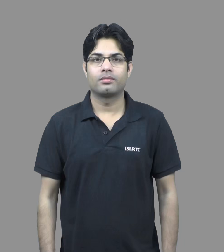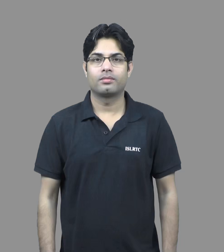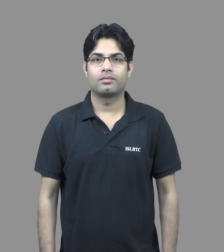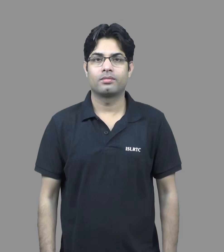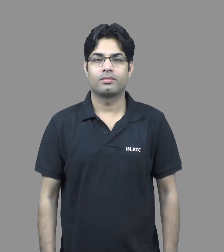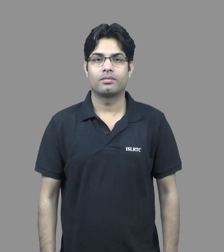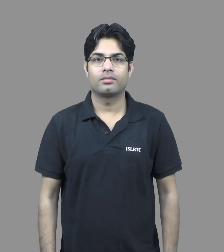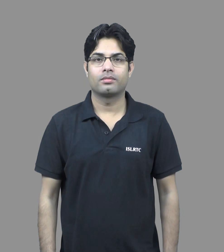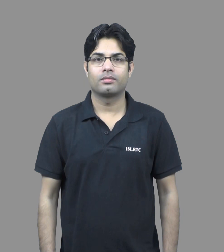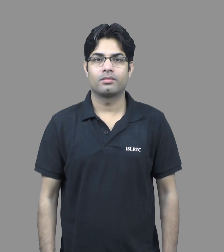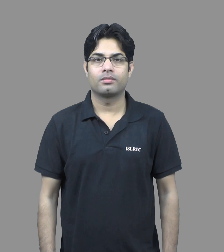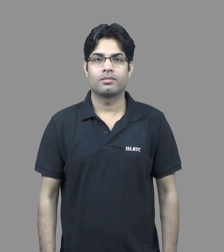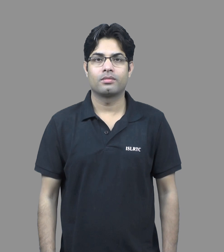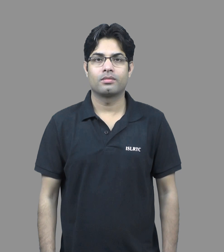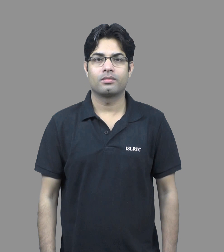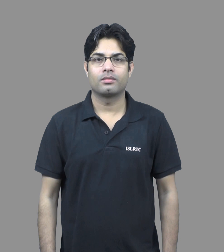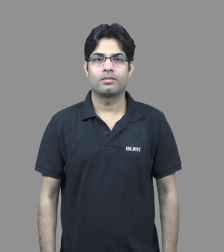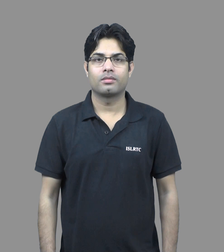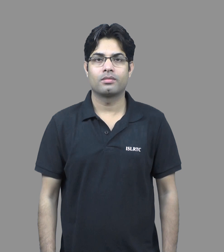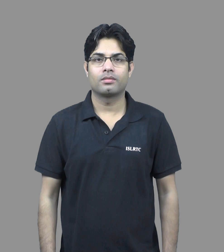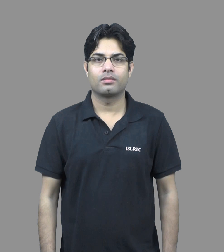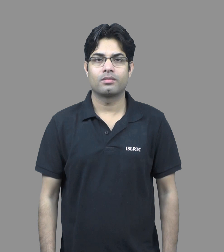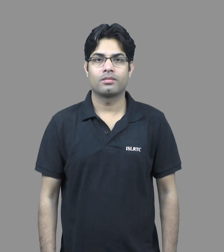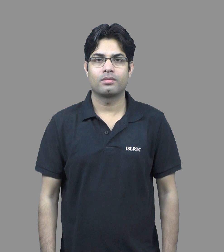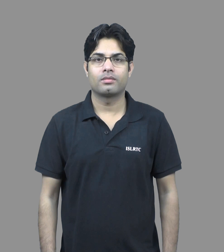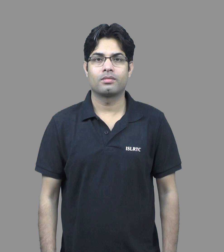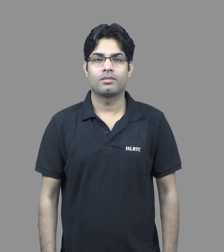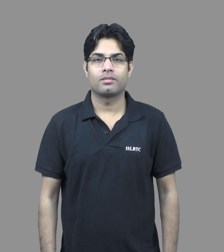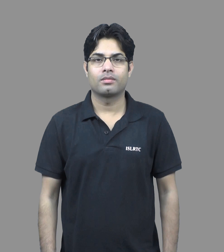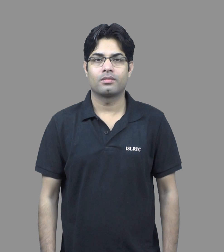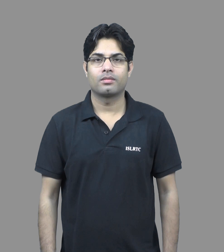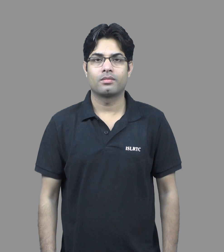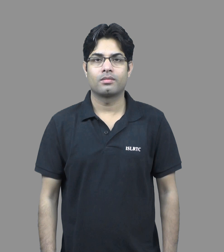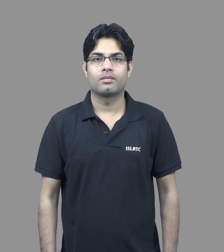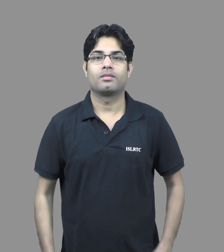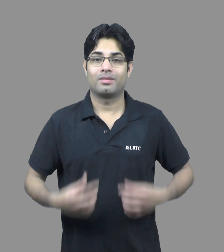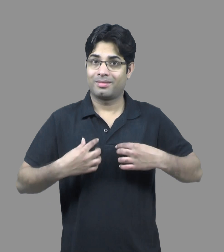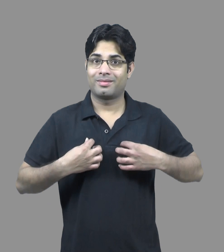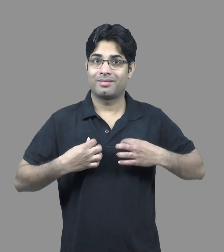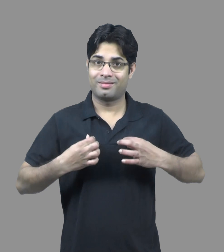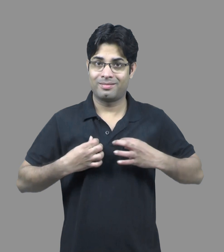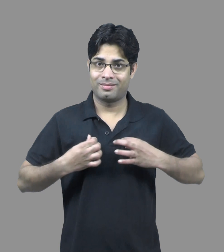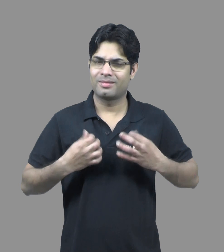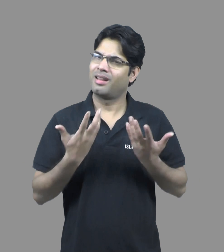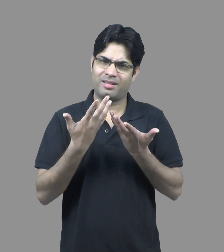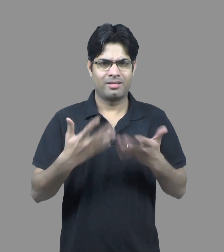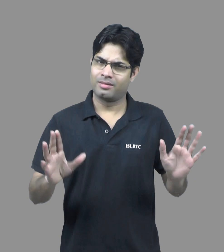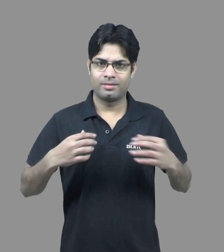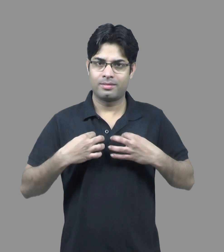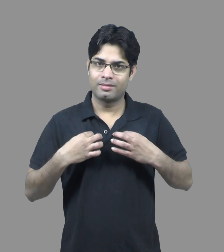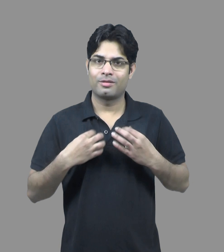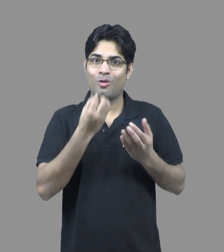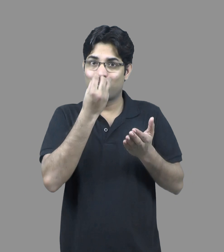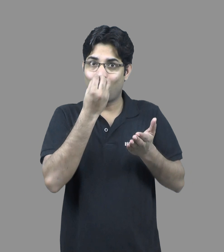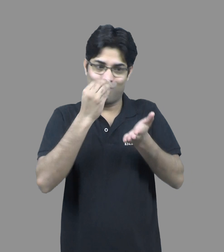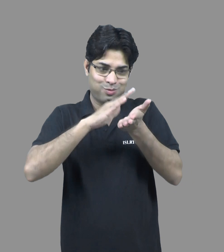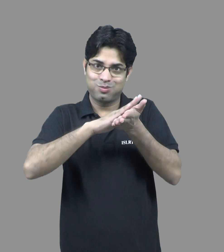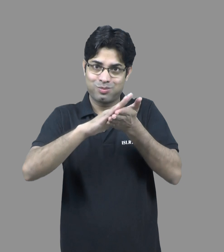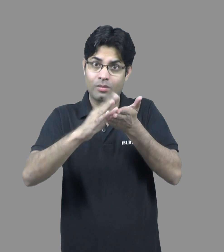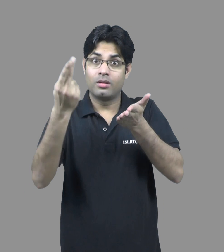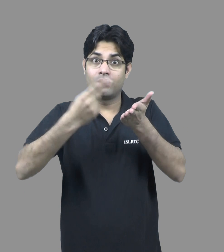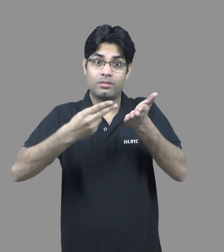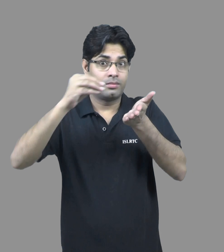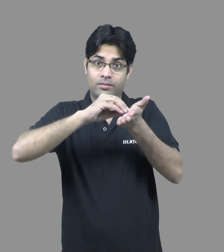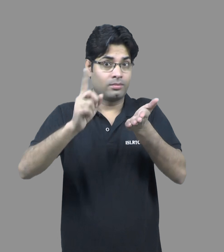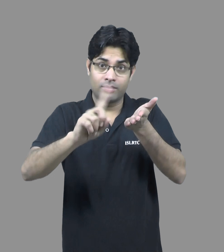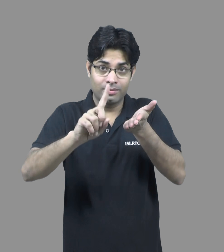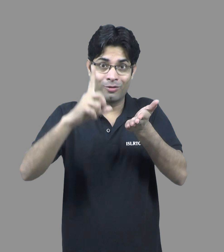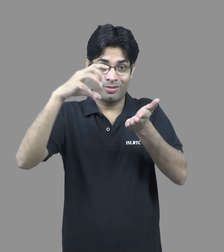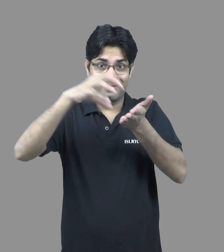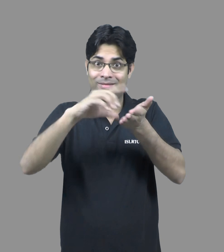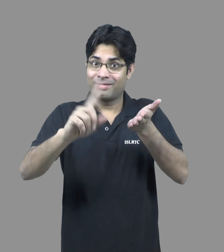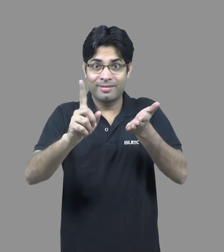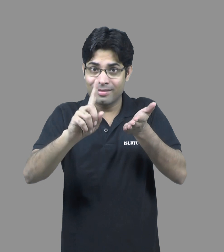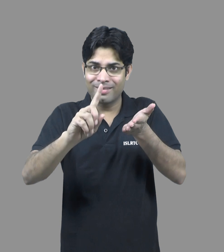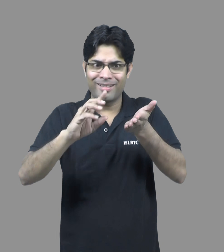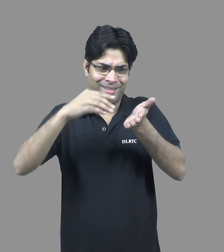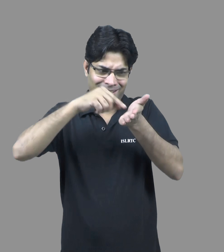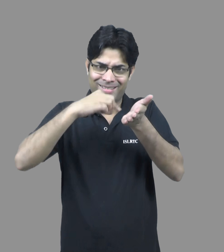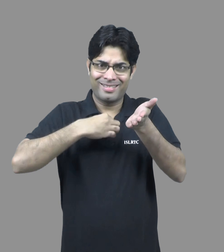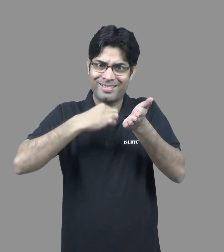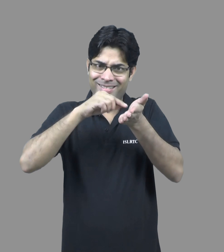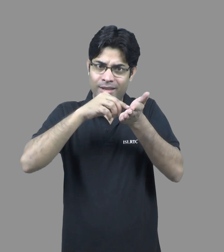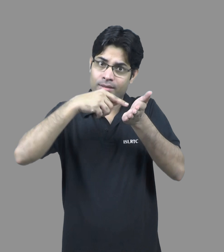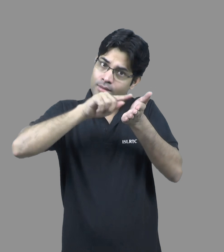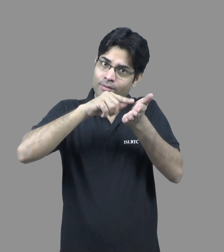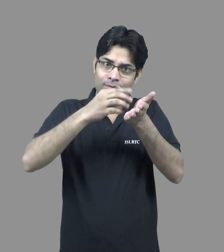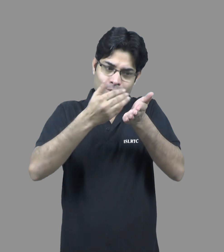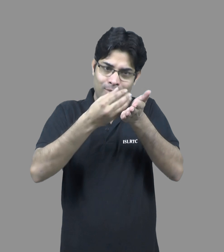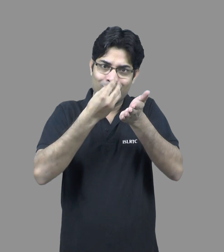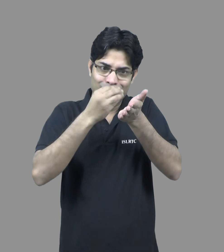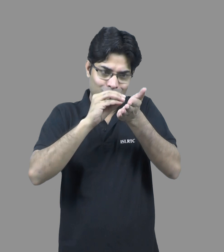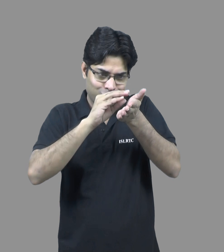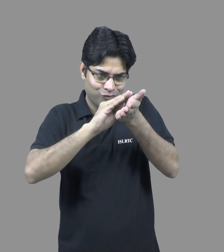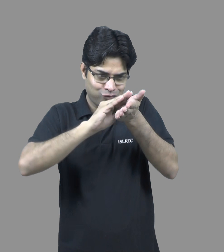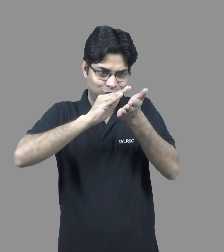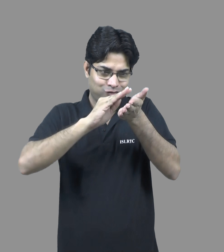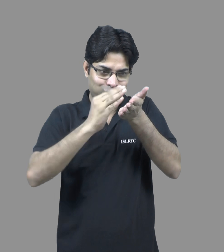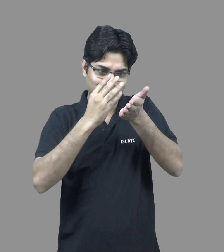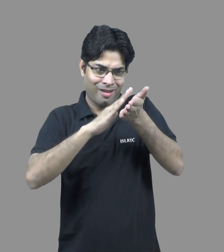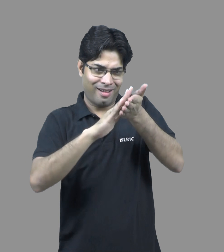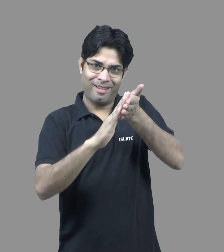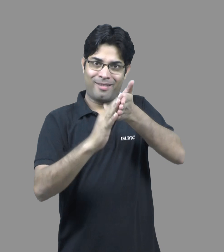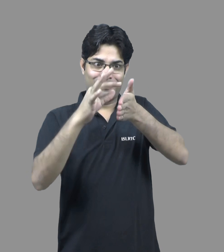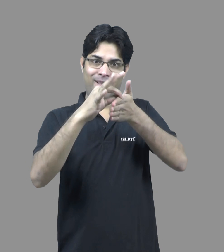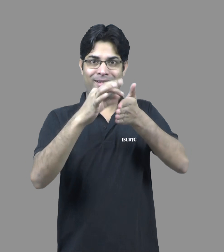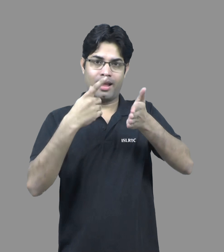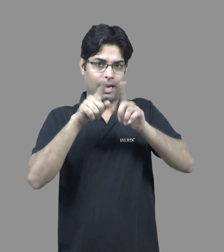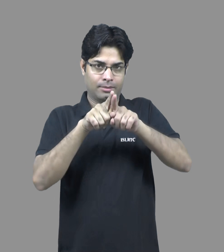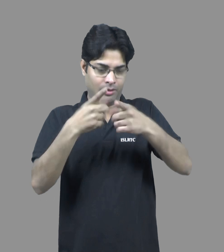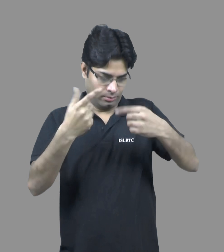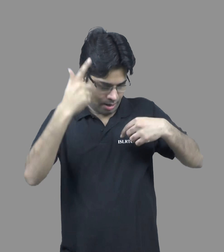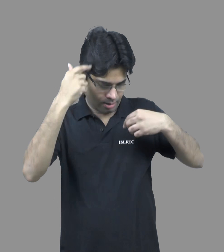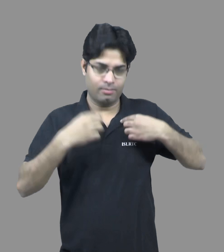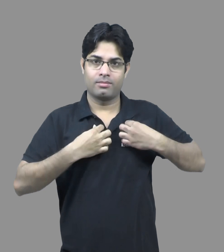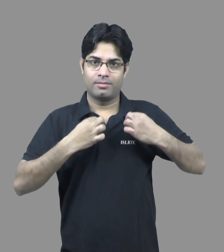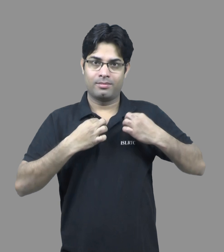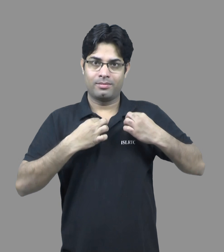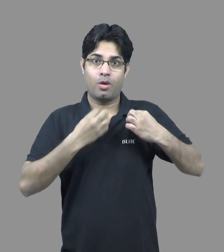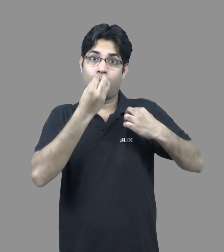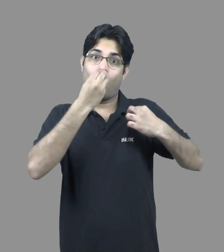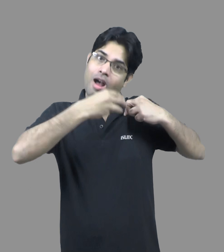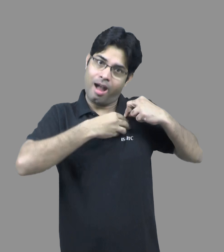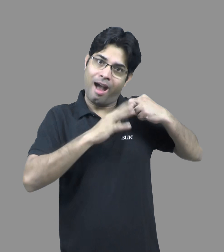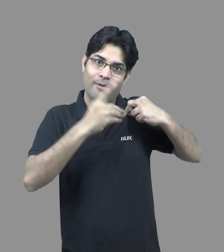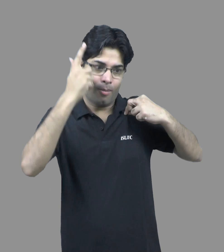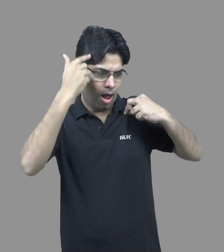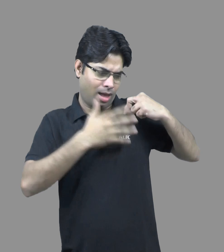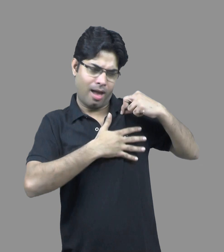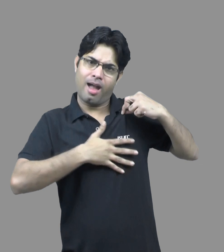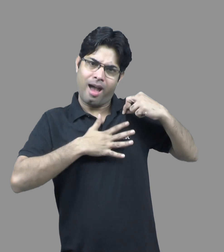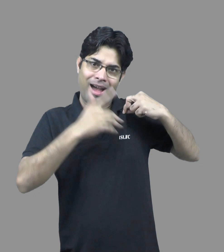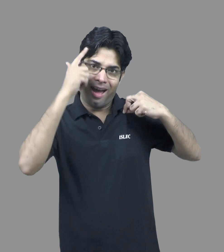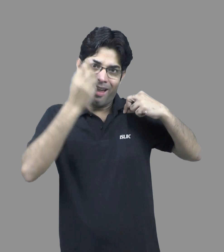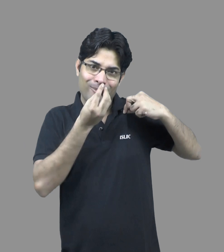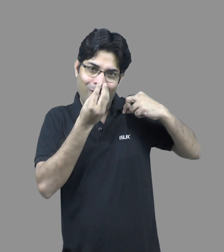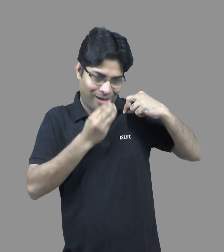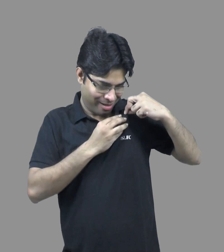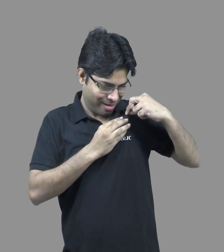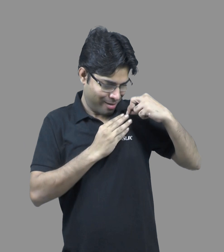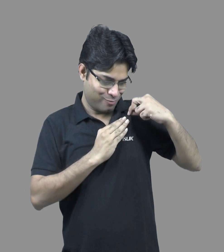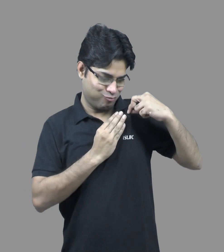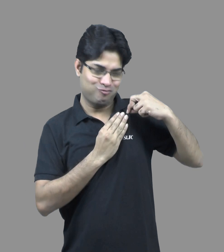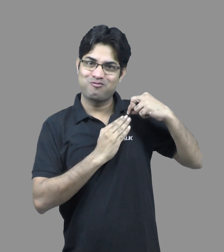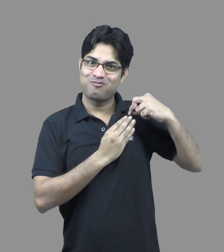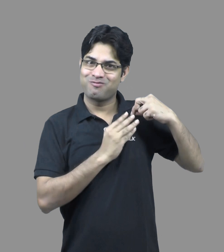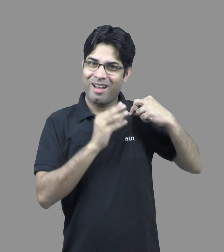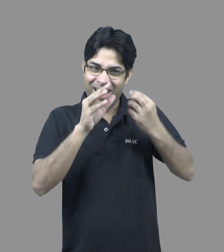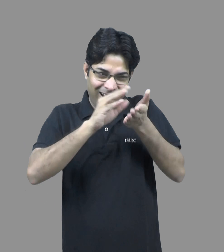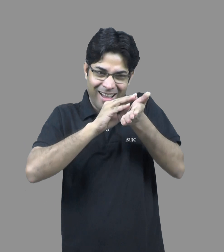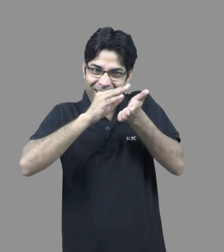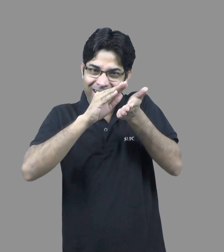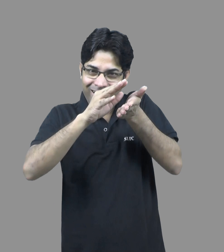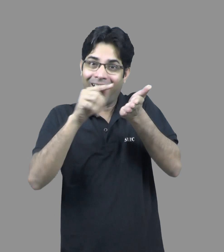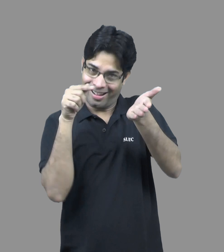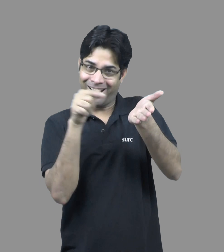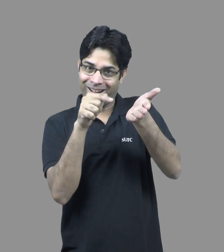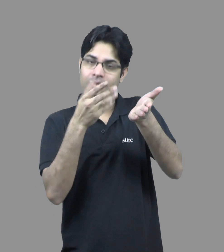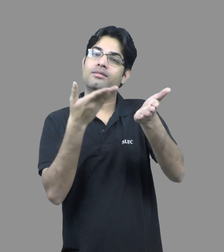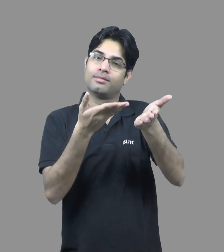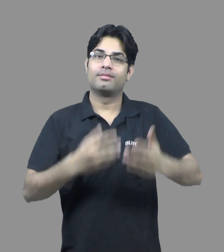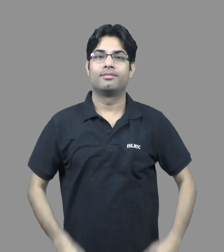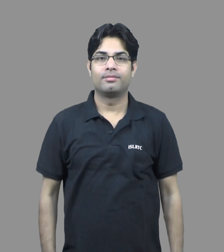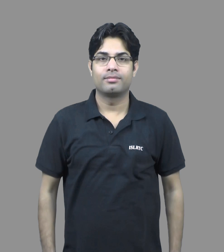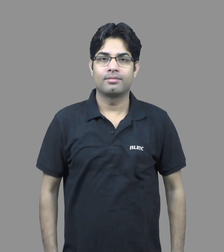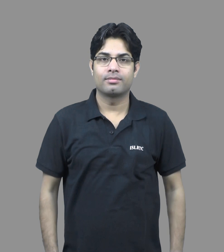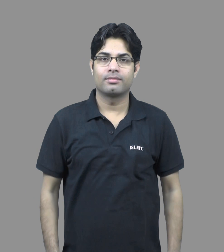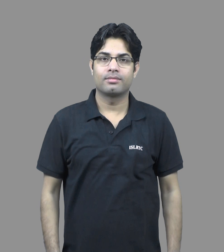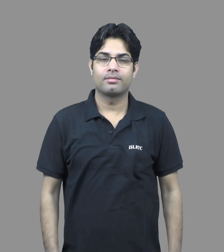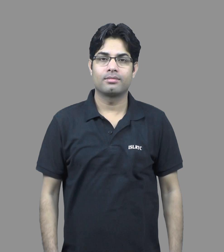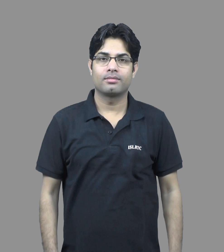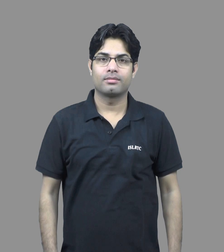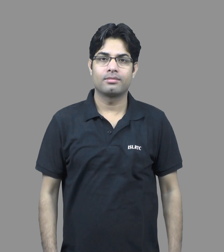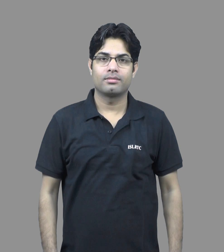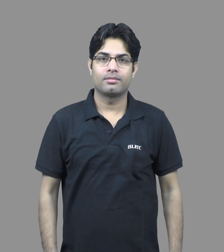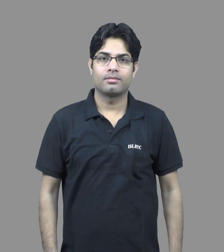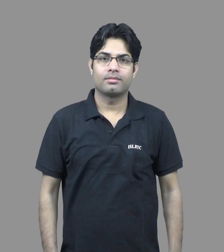Trapunto Stitching